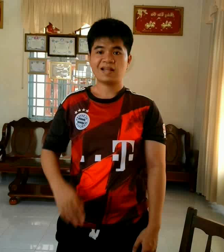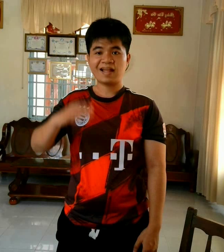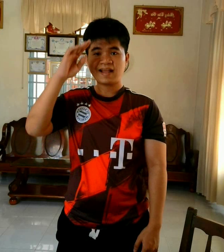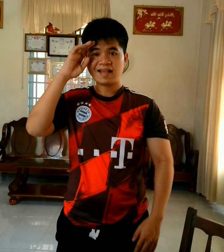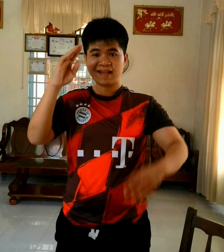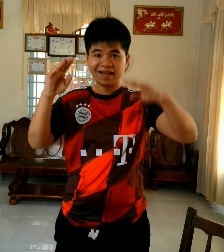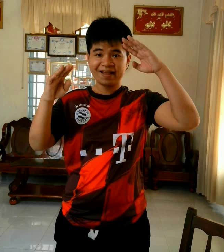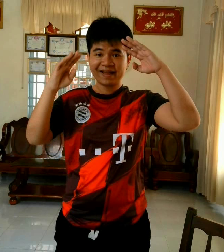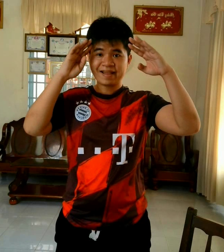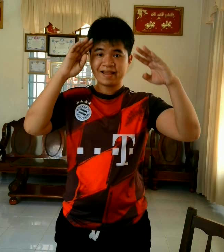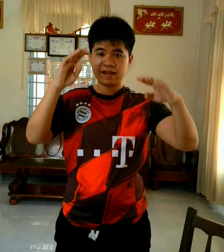xin chao